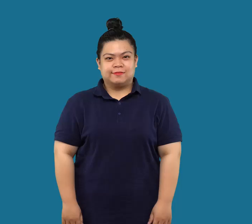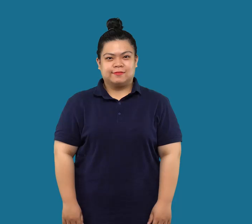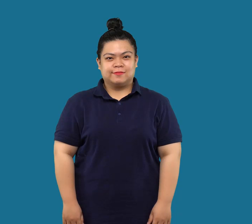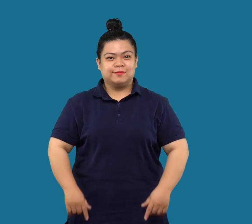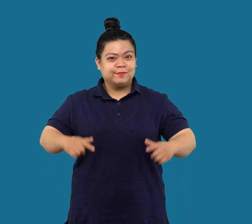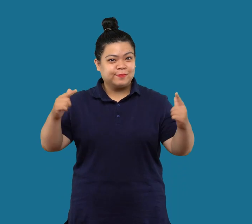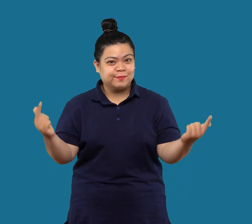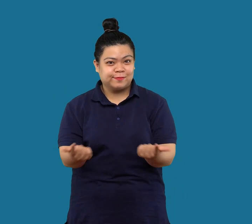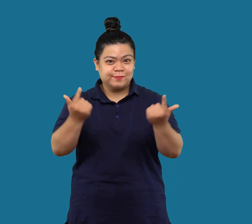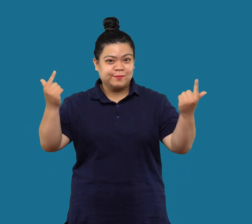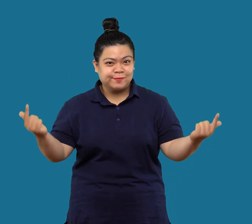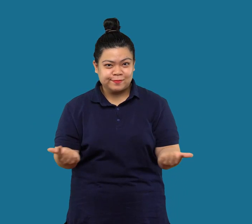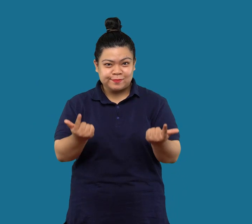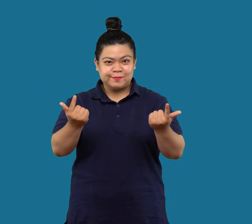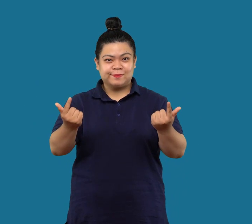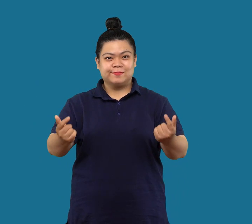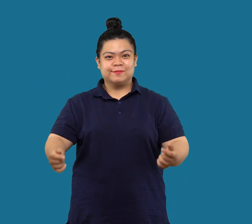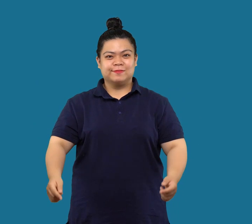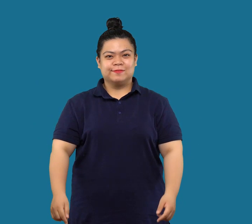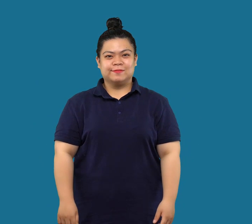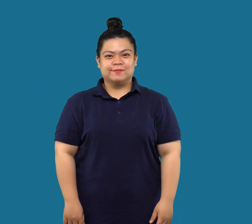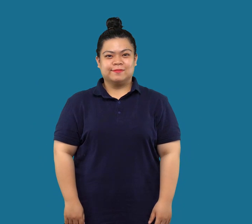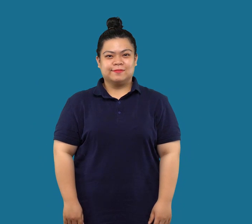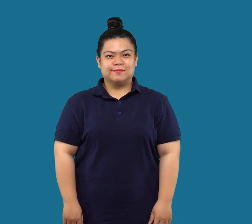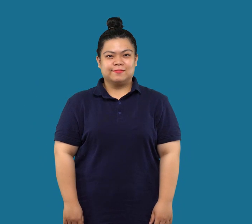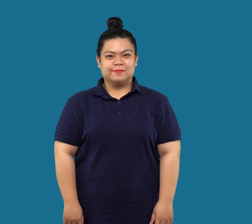liên hoan